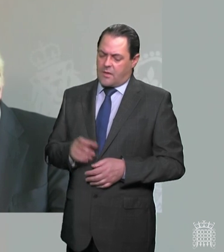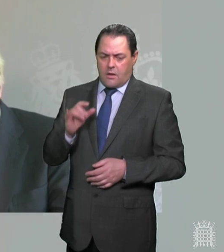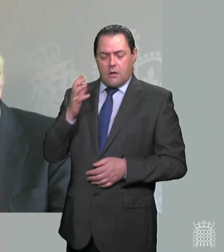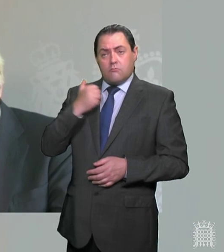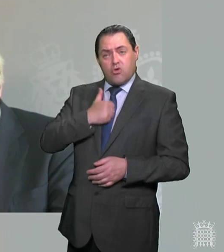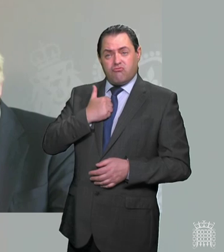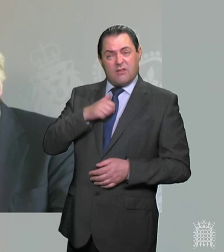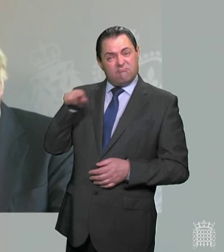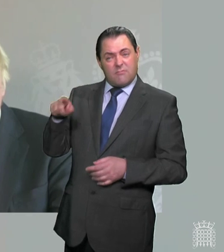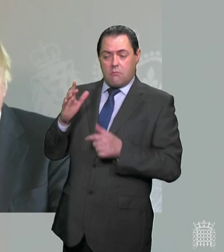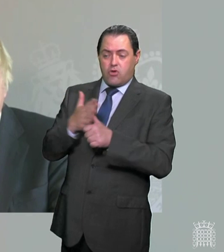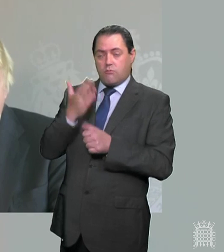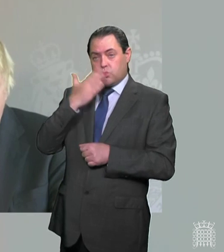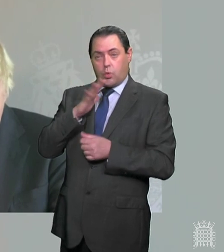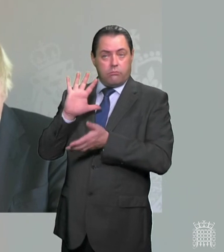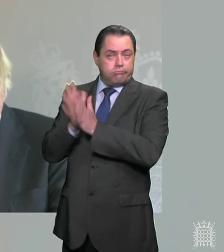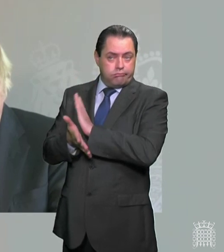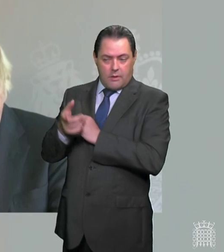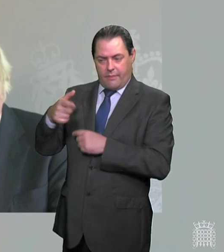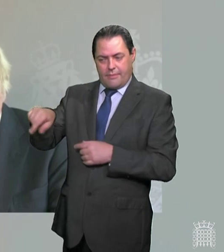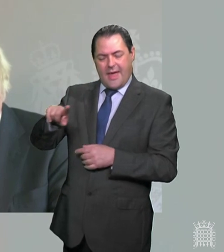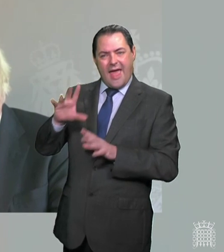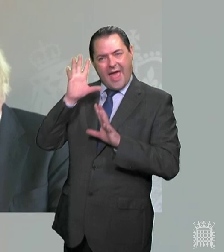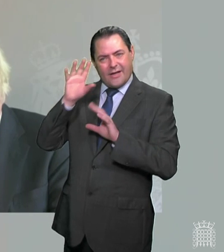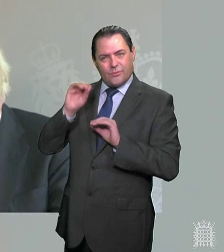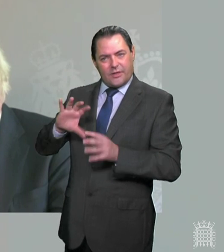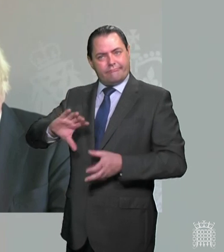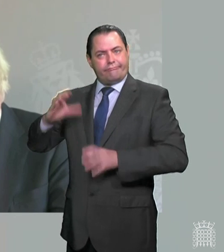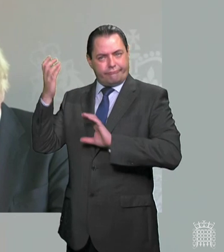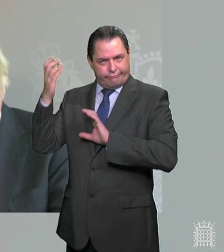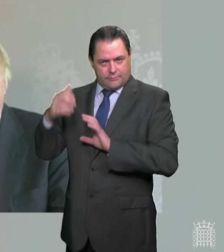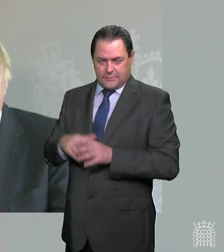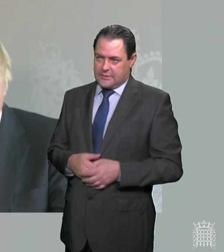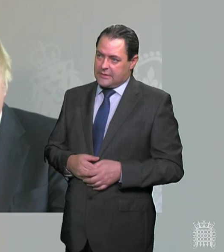I am sorry for the disruption that children are experiencing.